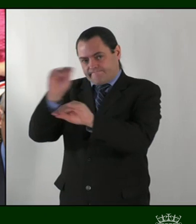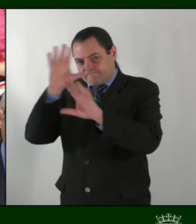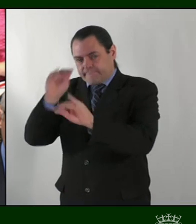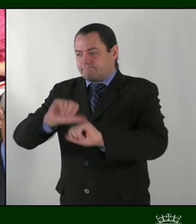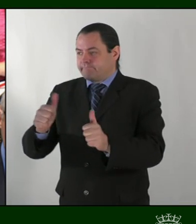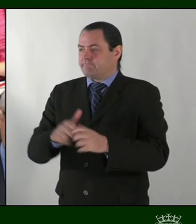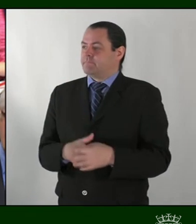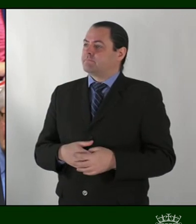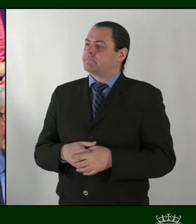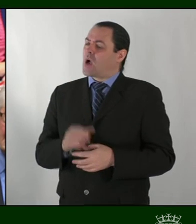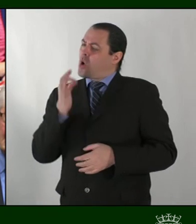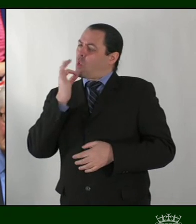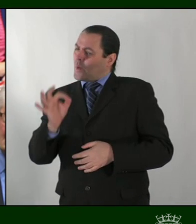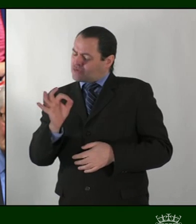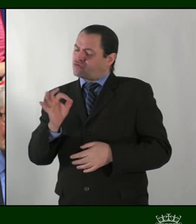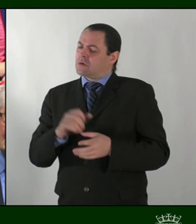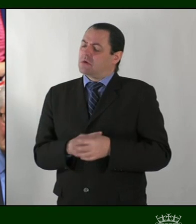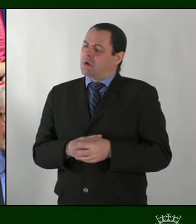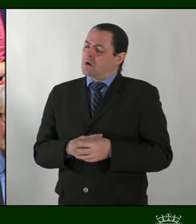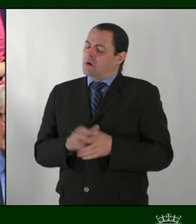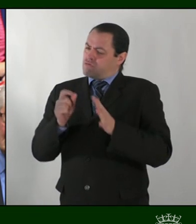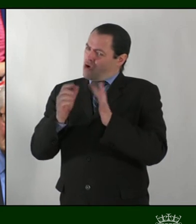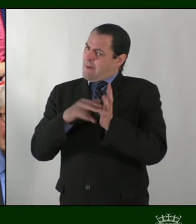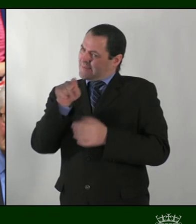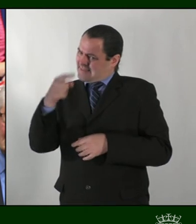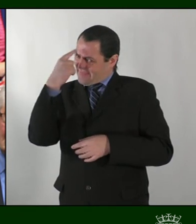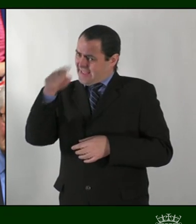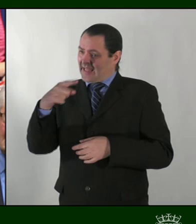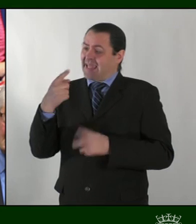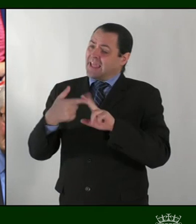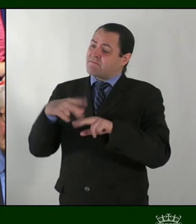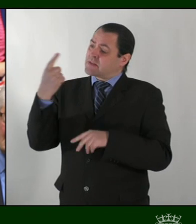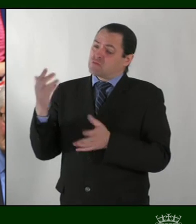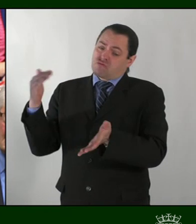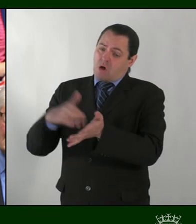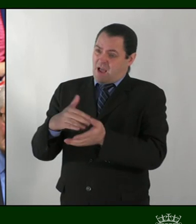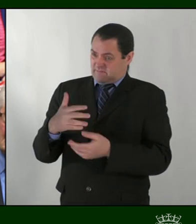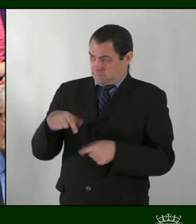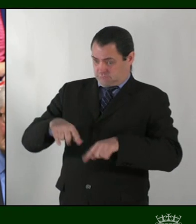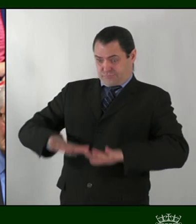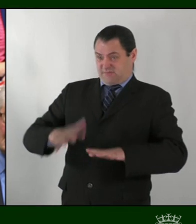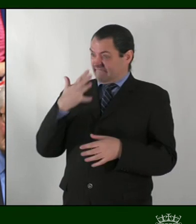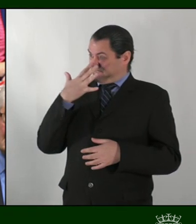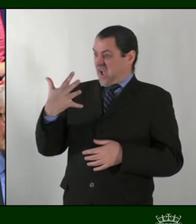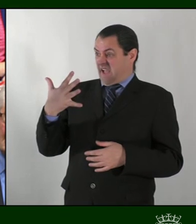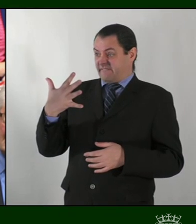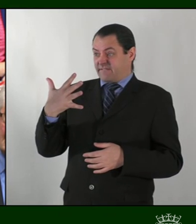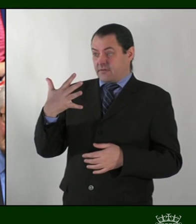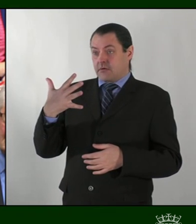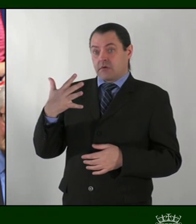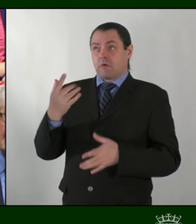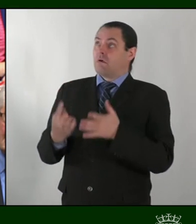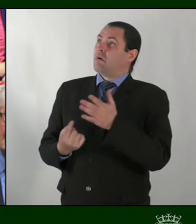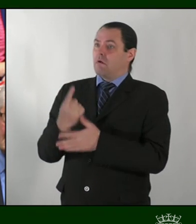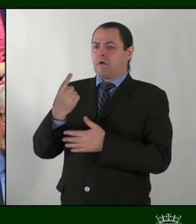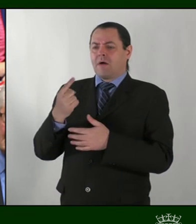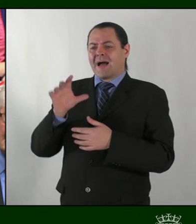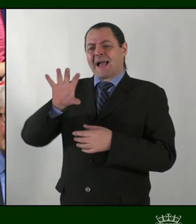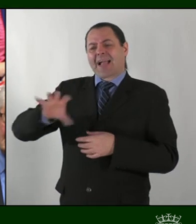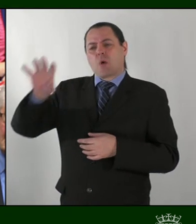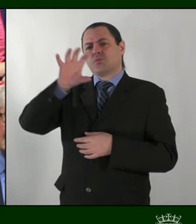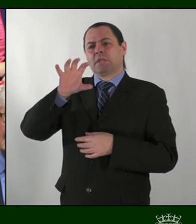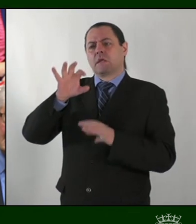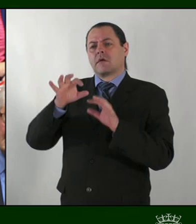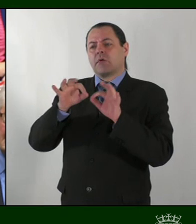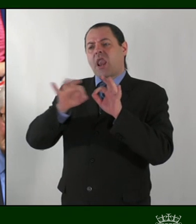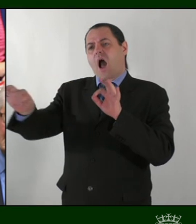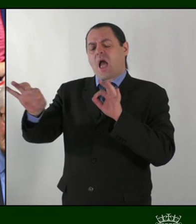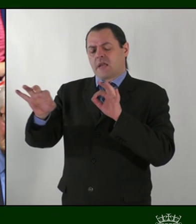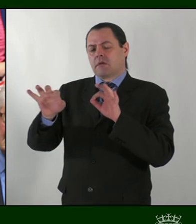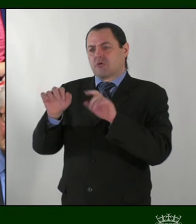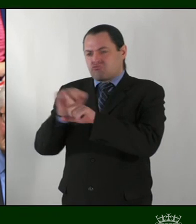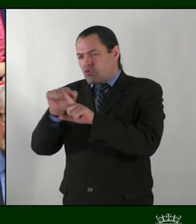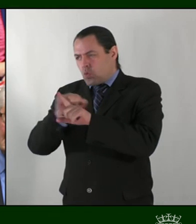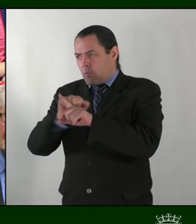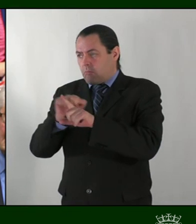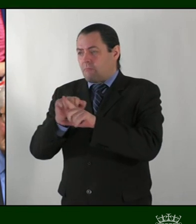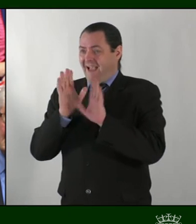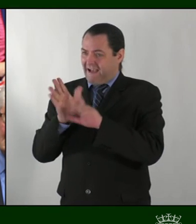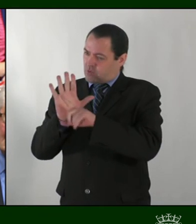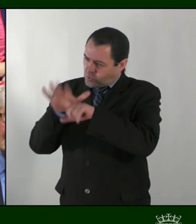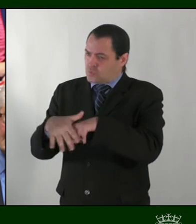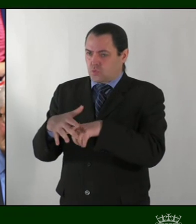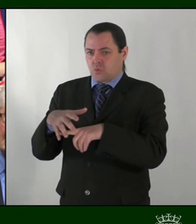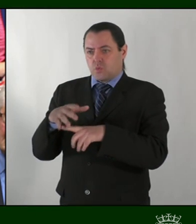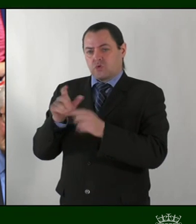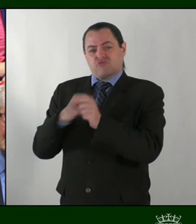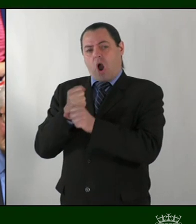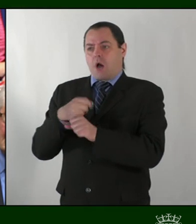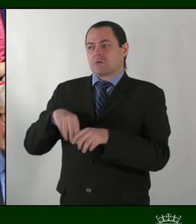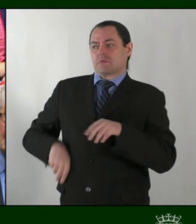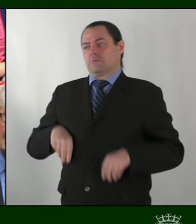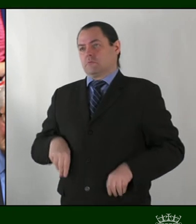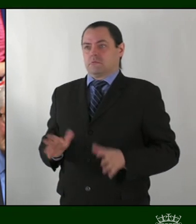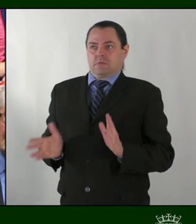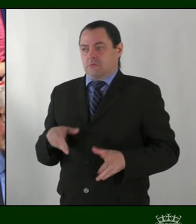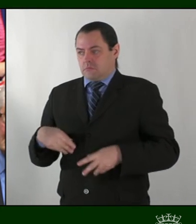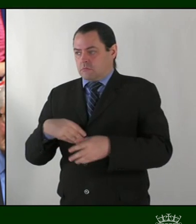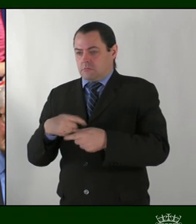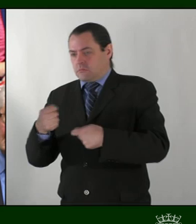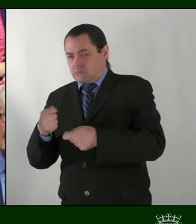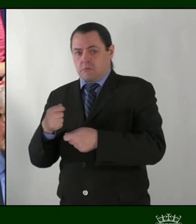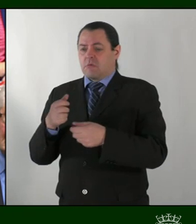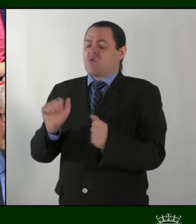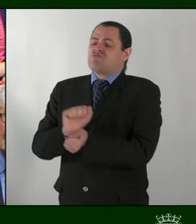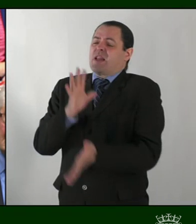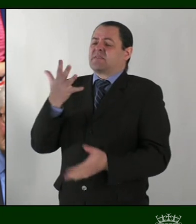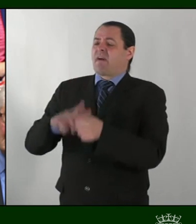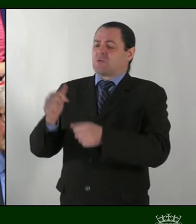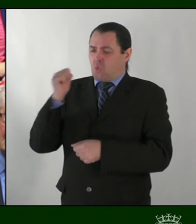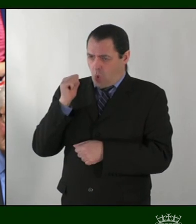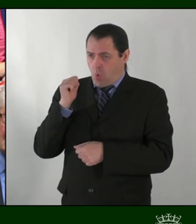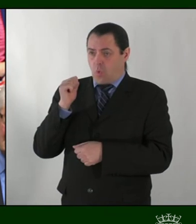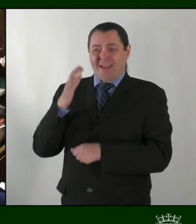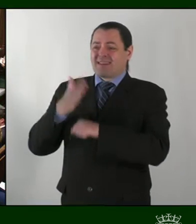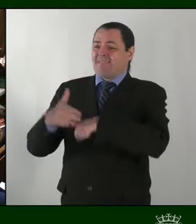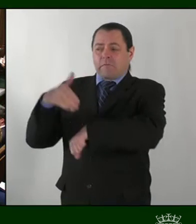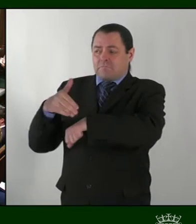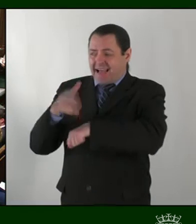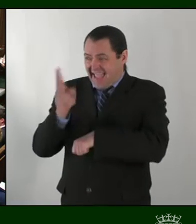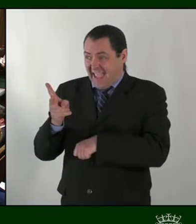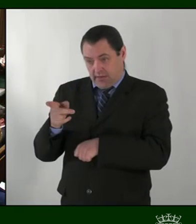Does the Prime Minister think that someone who came to this country at the age of five, was the victim of county lines grooming and compelled to carry drugs, was released five years ago and has never reoffended deserves to be deported?